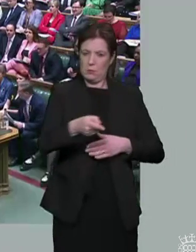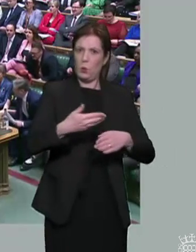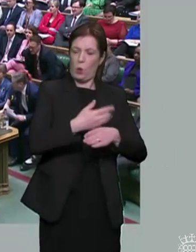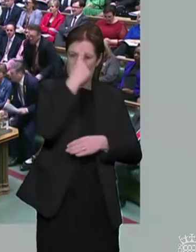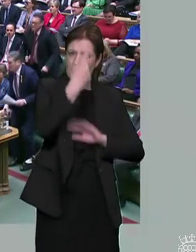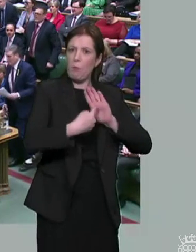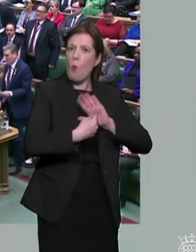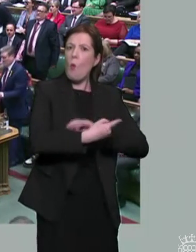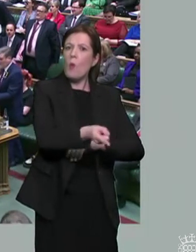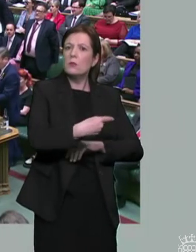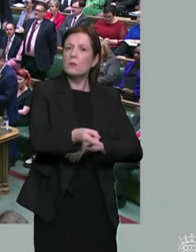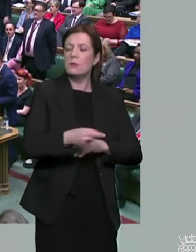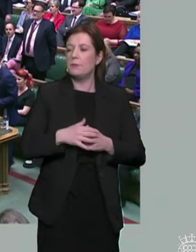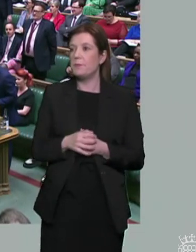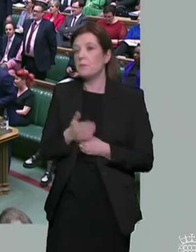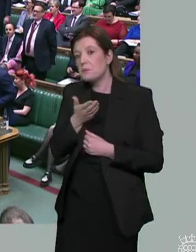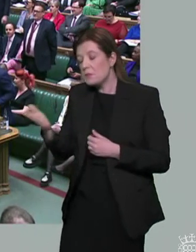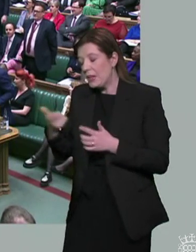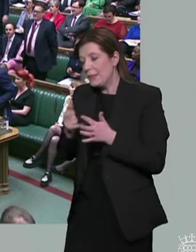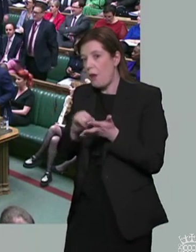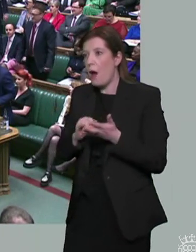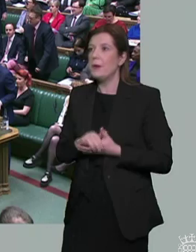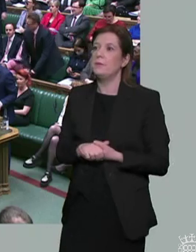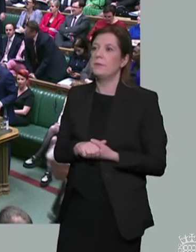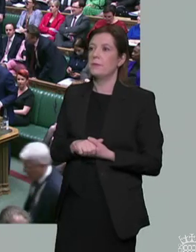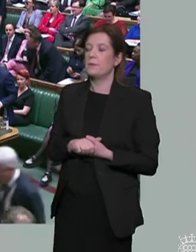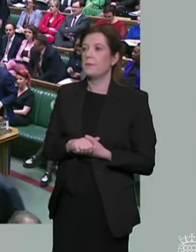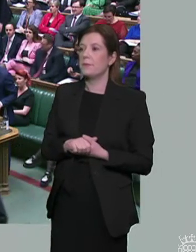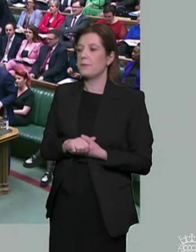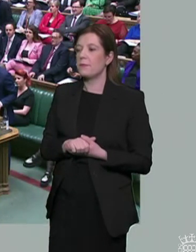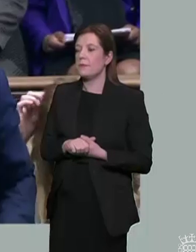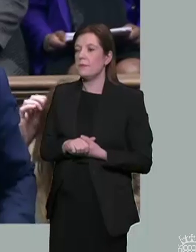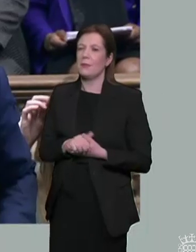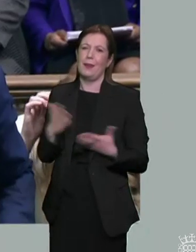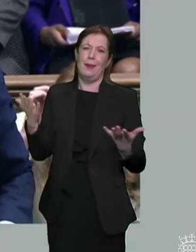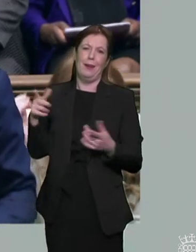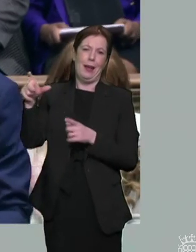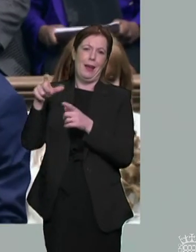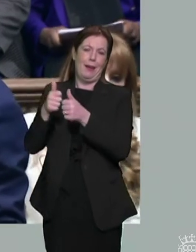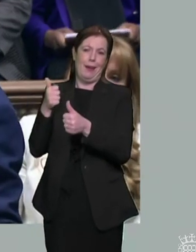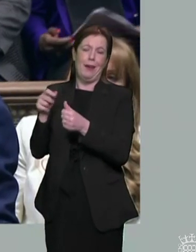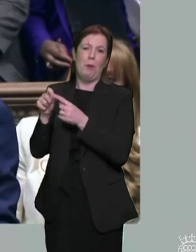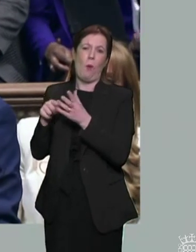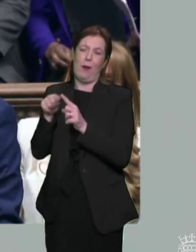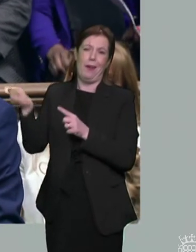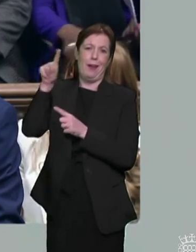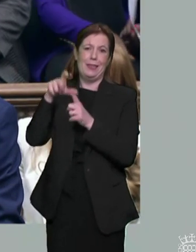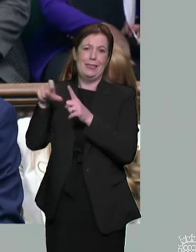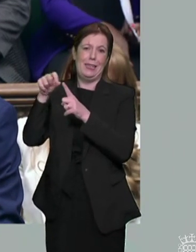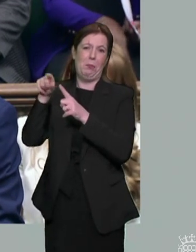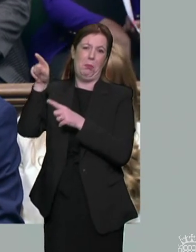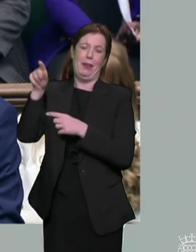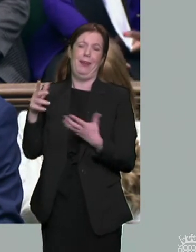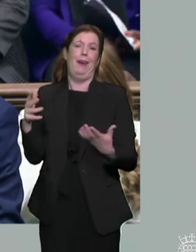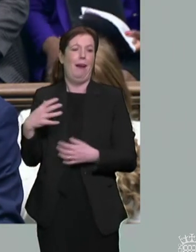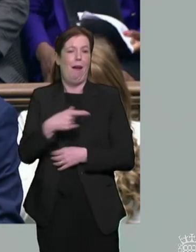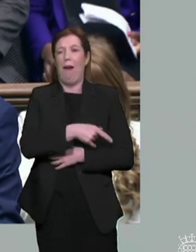Those at DP World must be quaking in their boots.